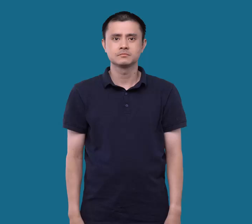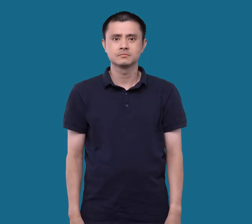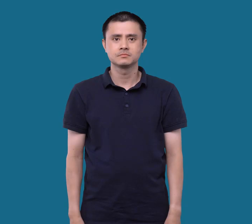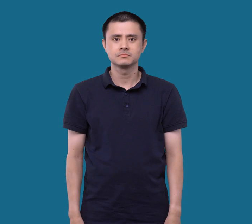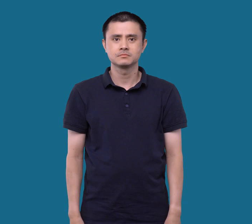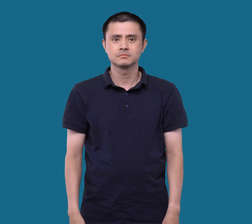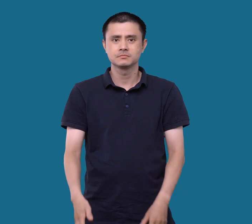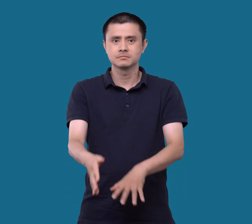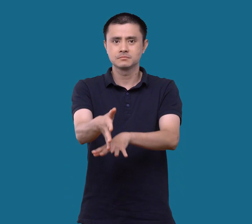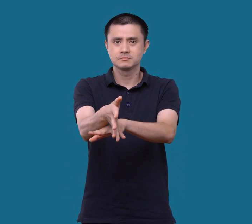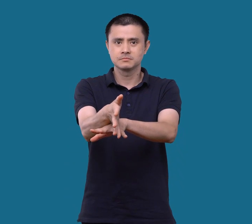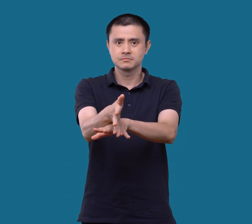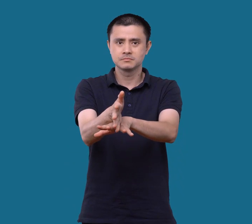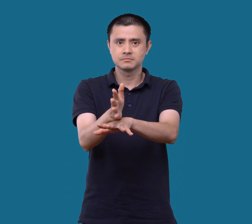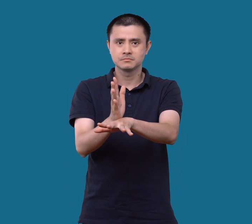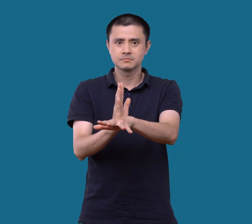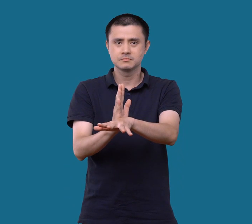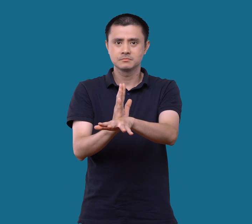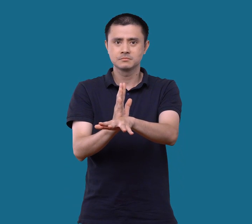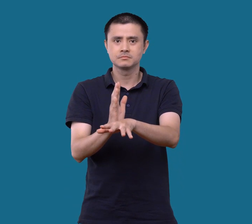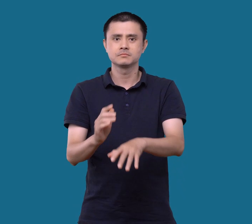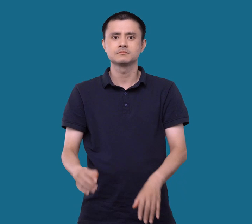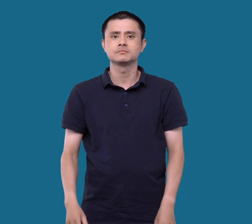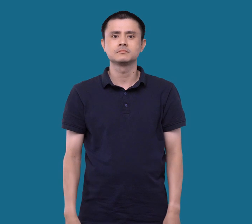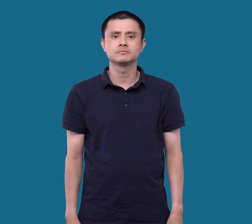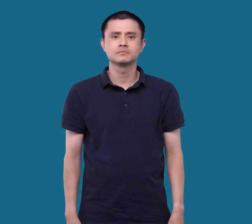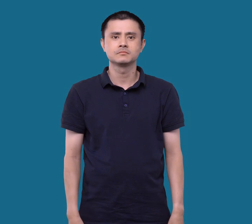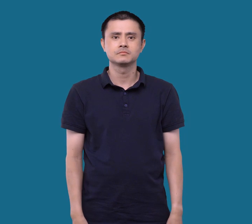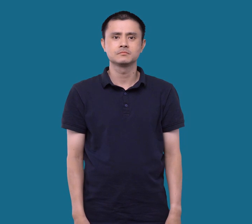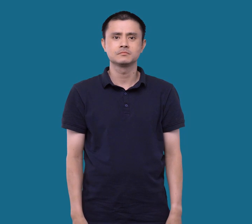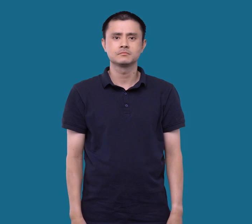năng khiếu